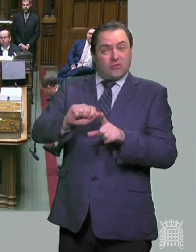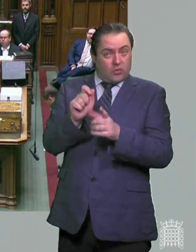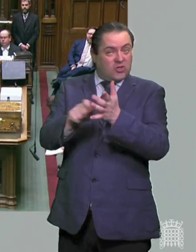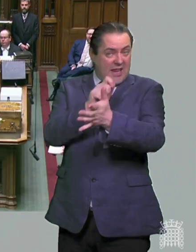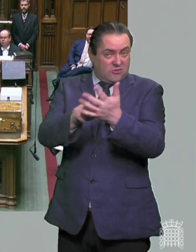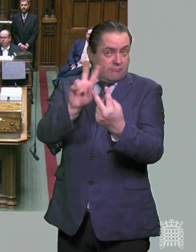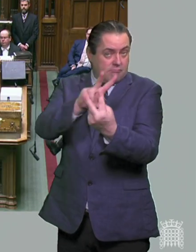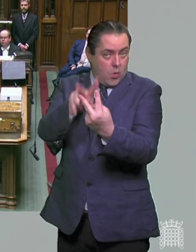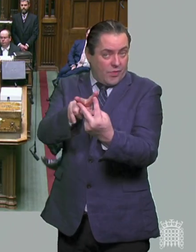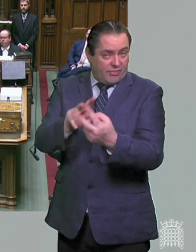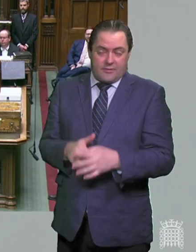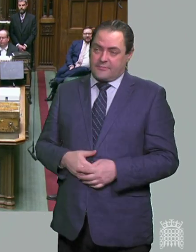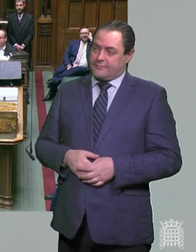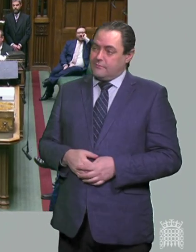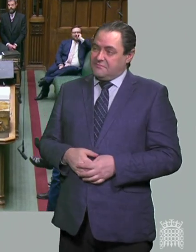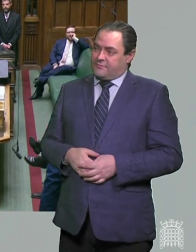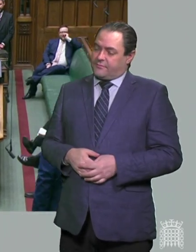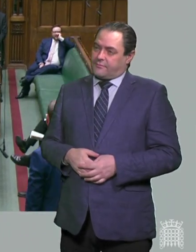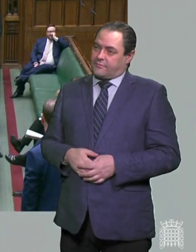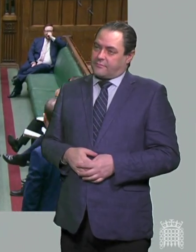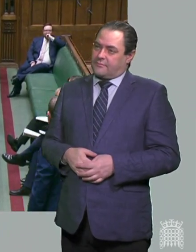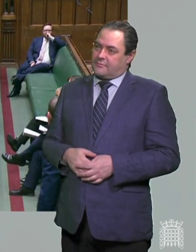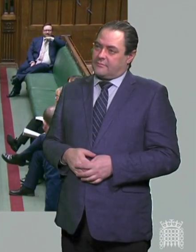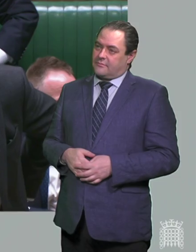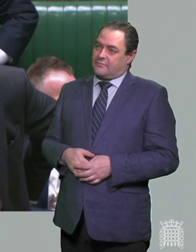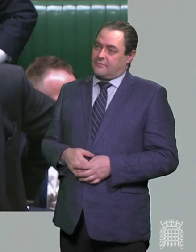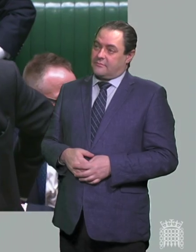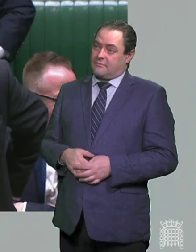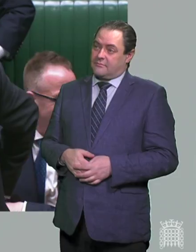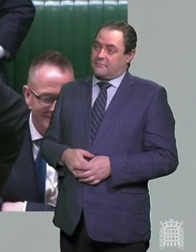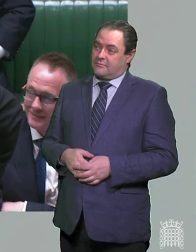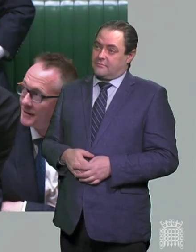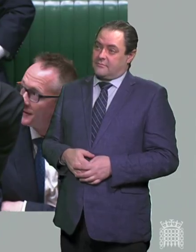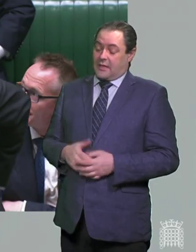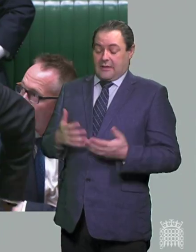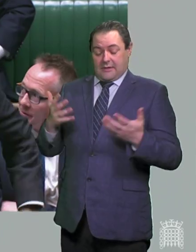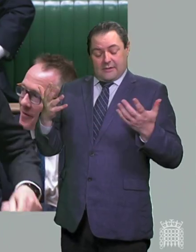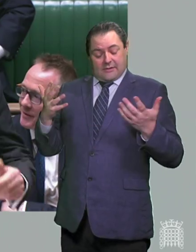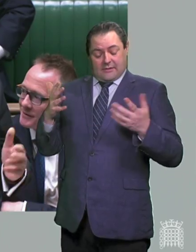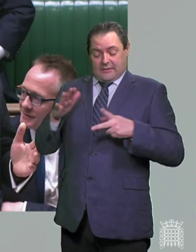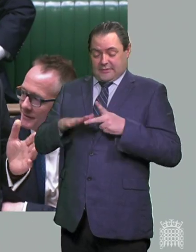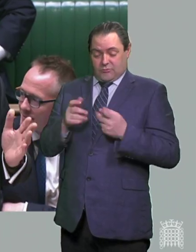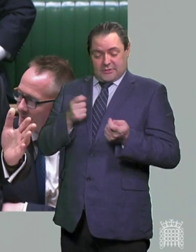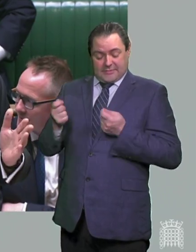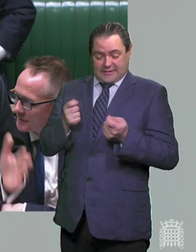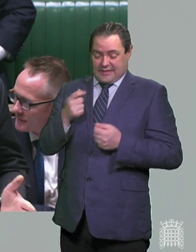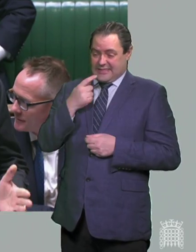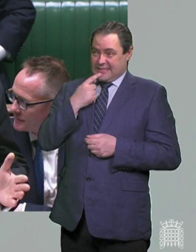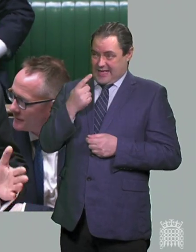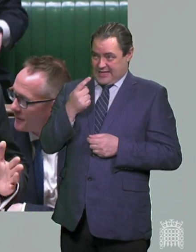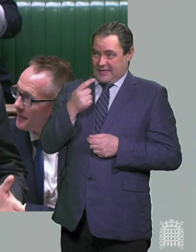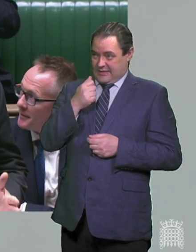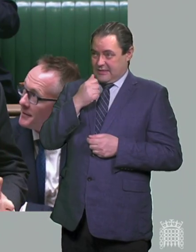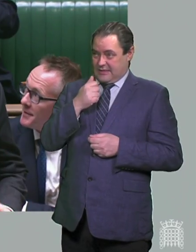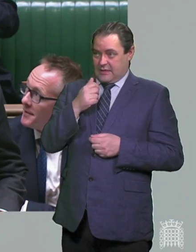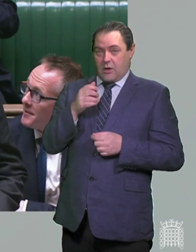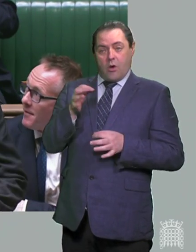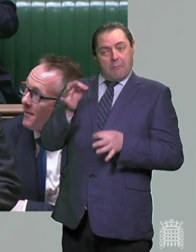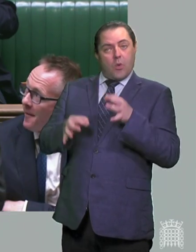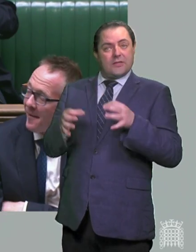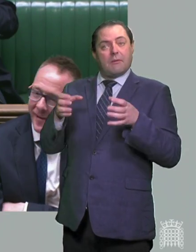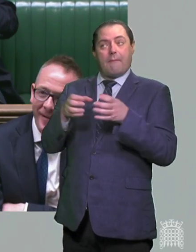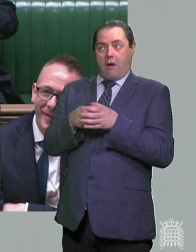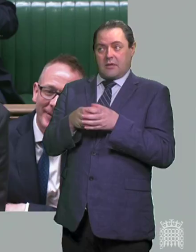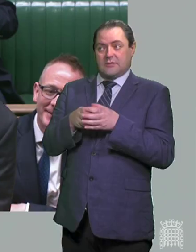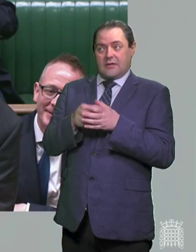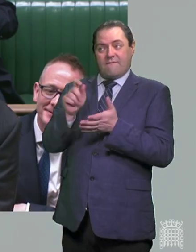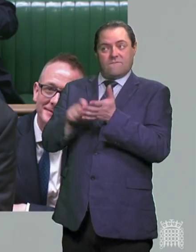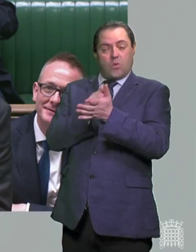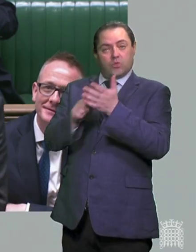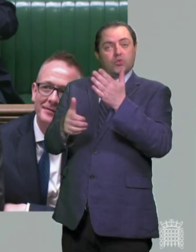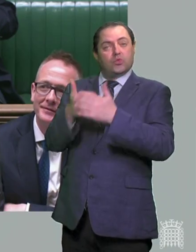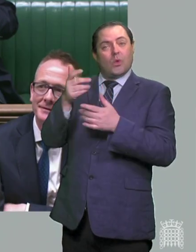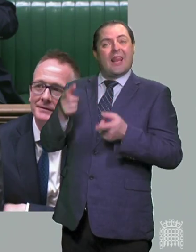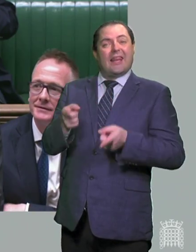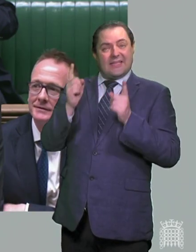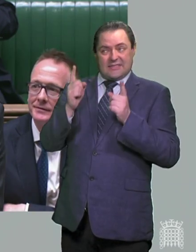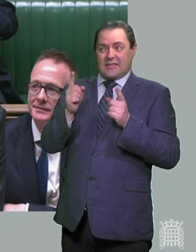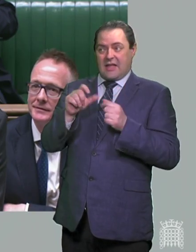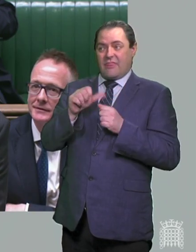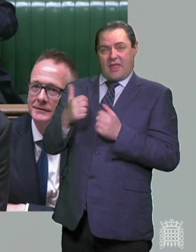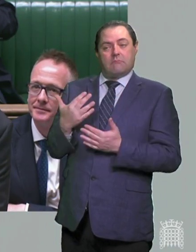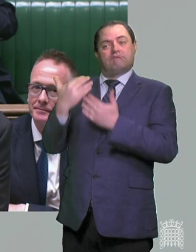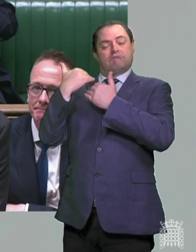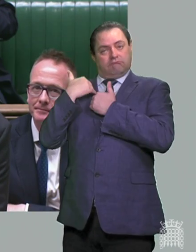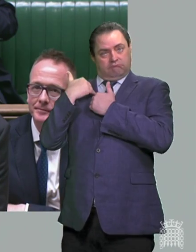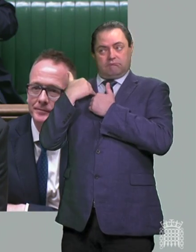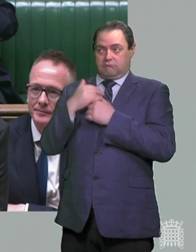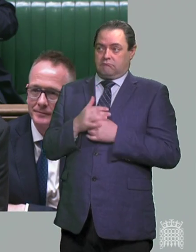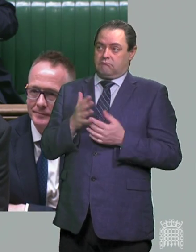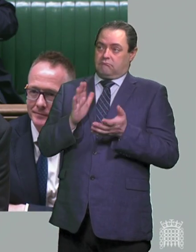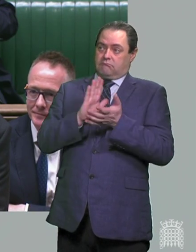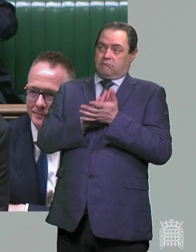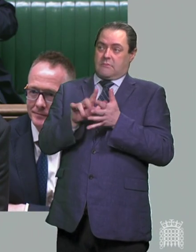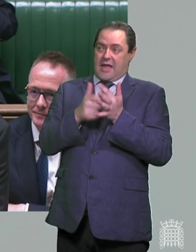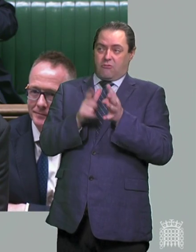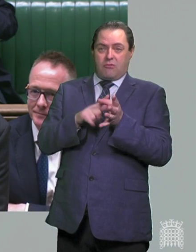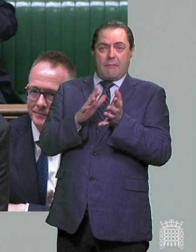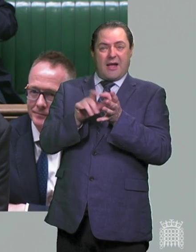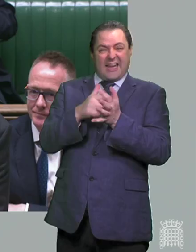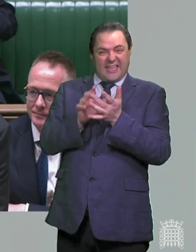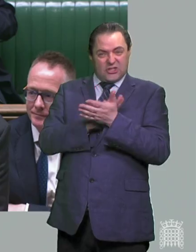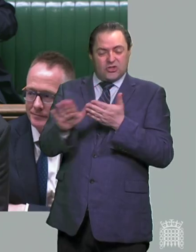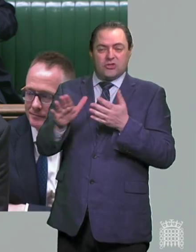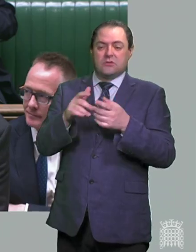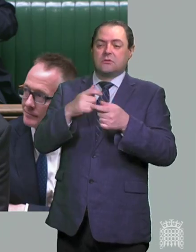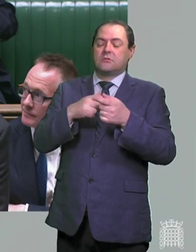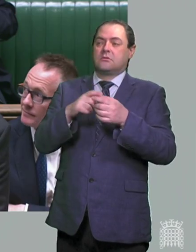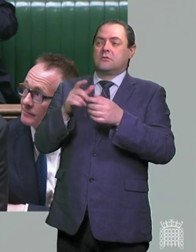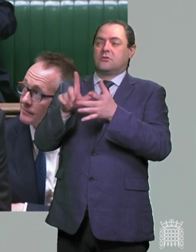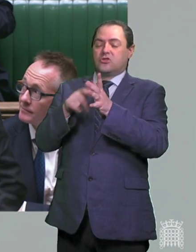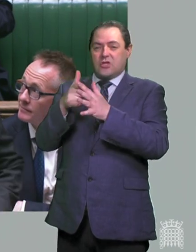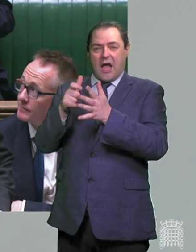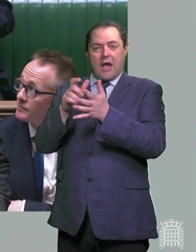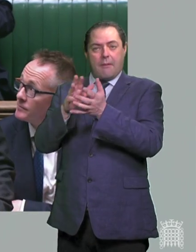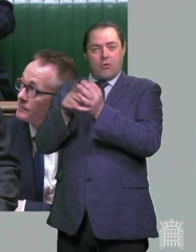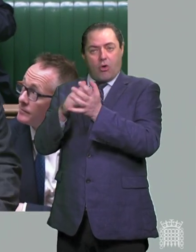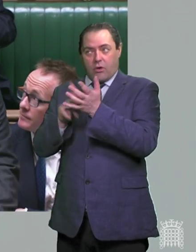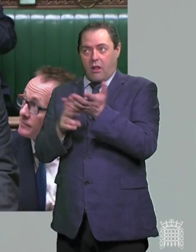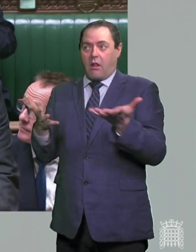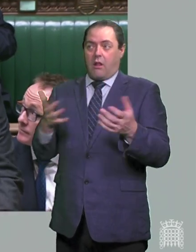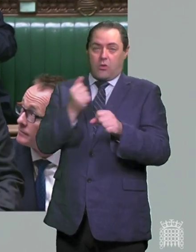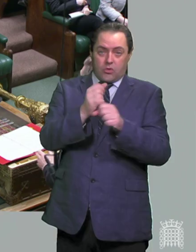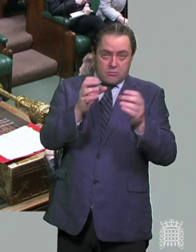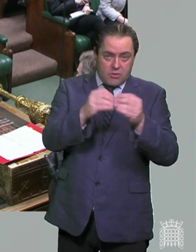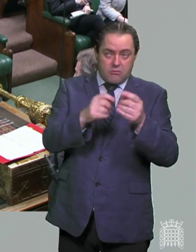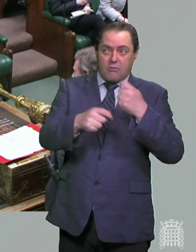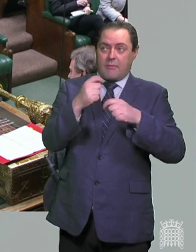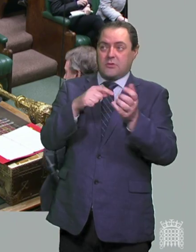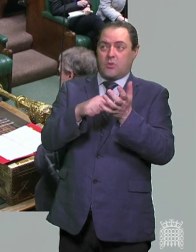There is a precedent for political parties voting in new leaders who then assume office: Henry McLeish replaced Donald Dewar, Jack McConnell replaced Henry McLeish, Gordon Brown replaced Tony